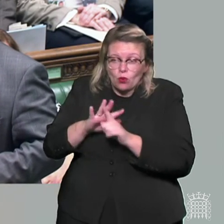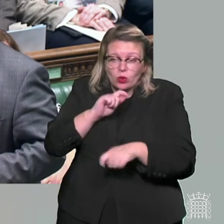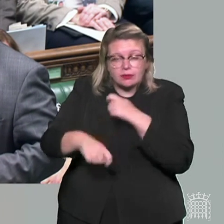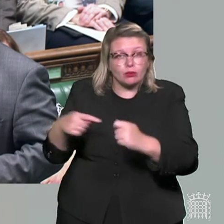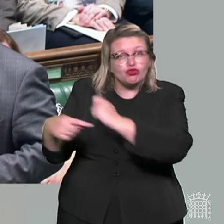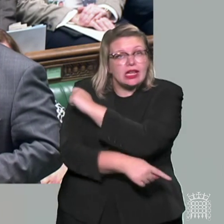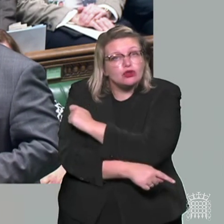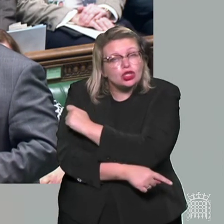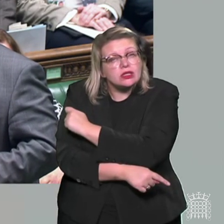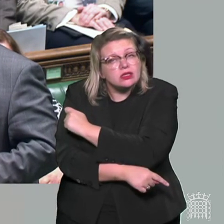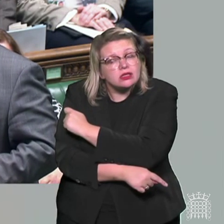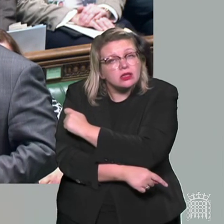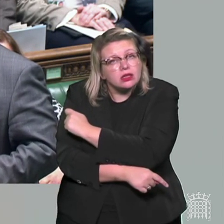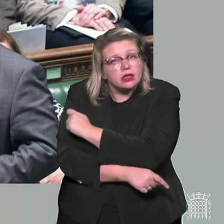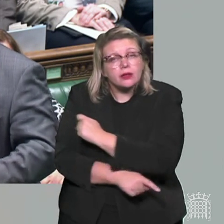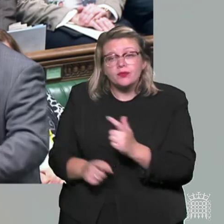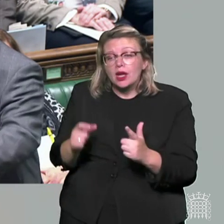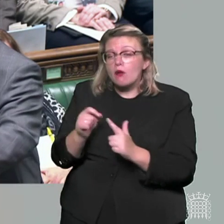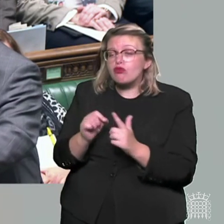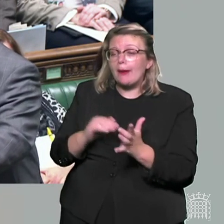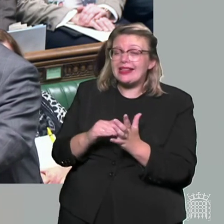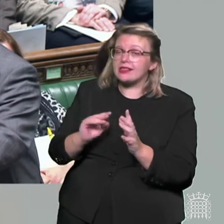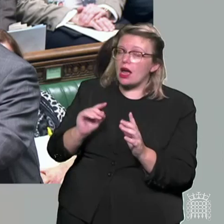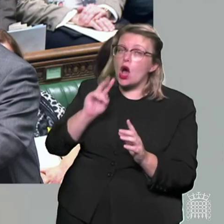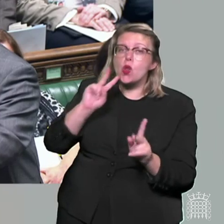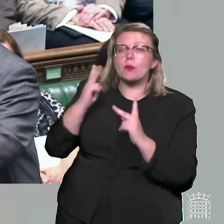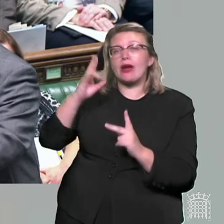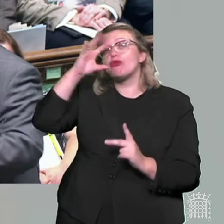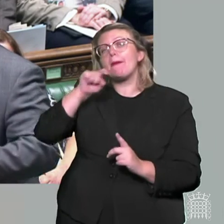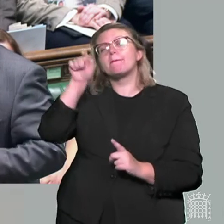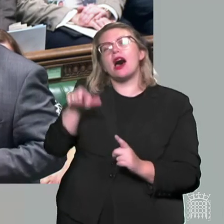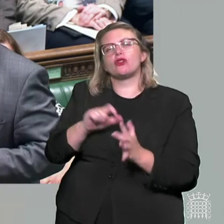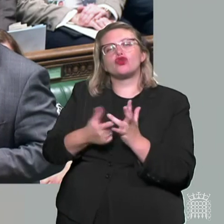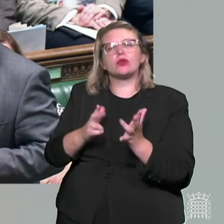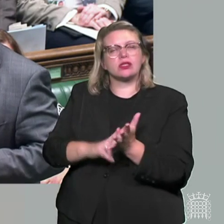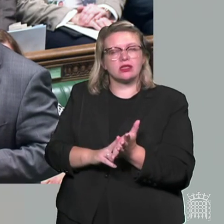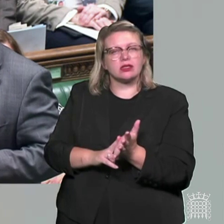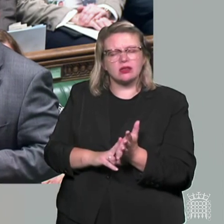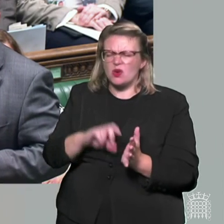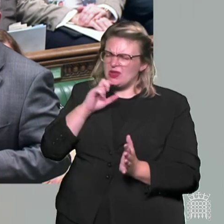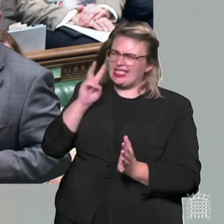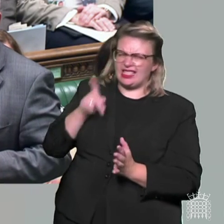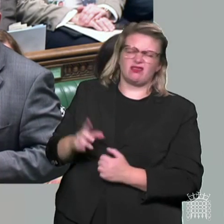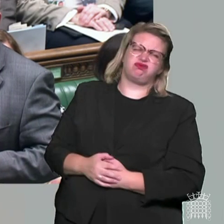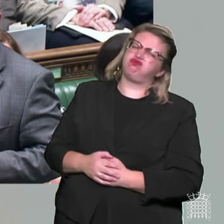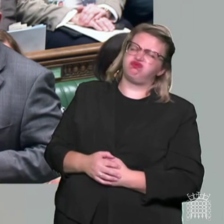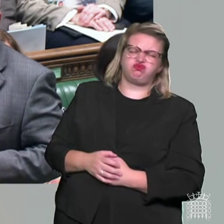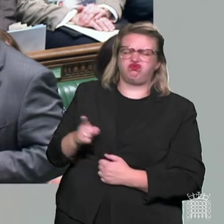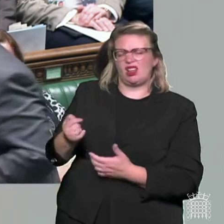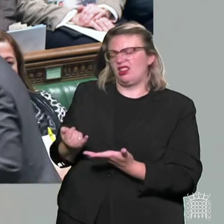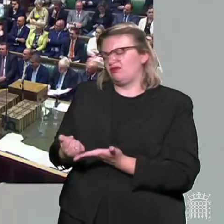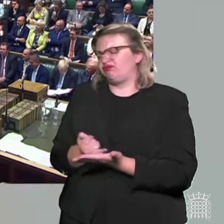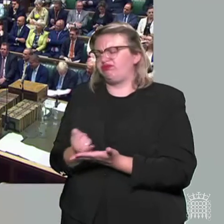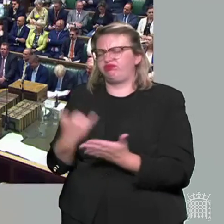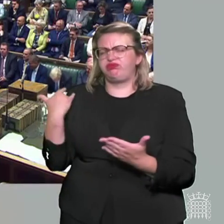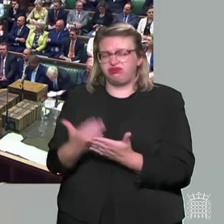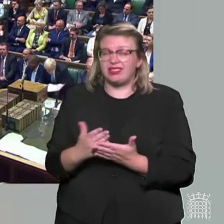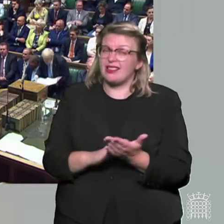Has not the Prime Minister’s legacy of catastrophic mismanagement paved the way for the end of the Union?